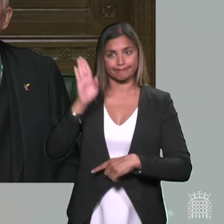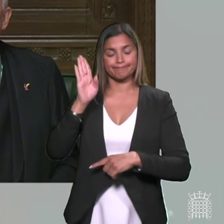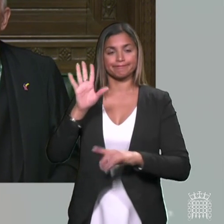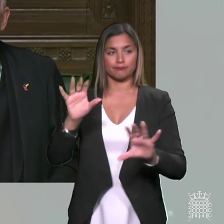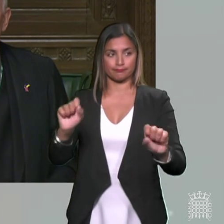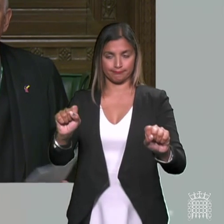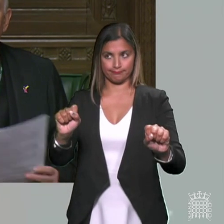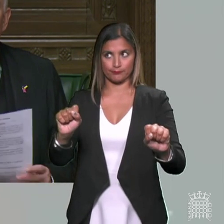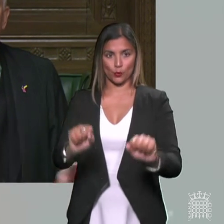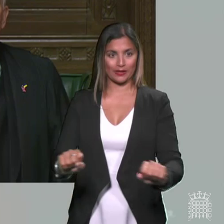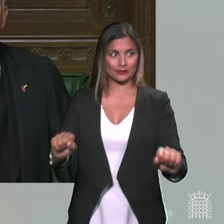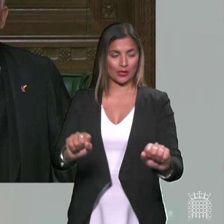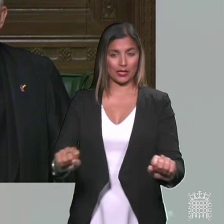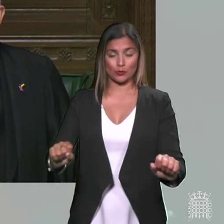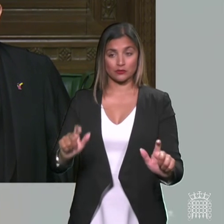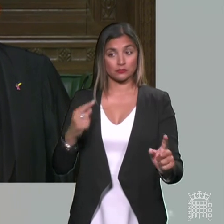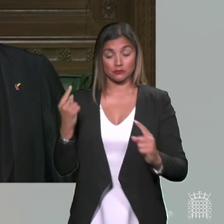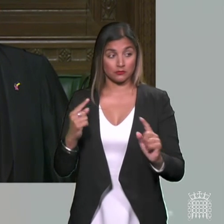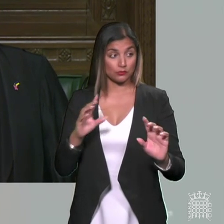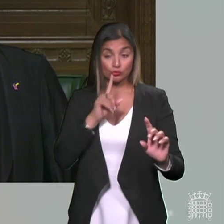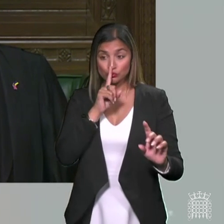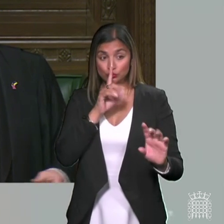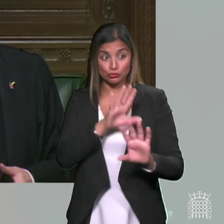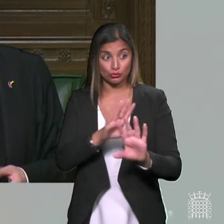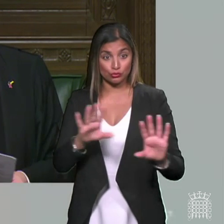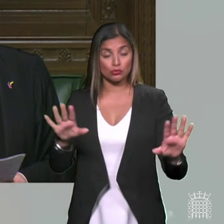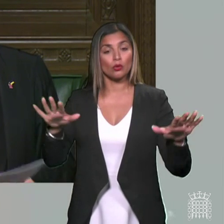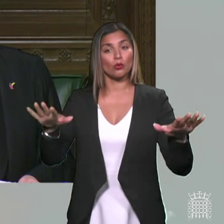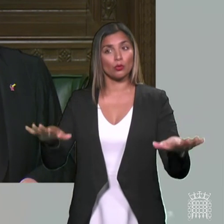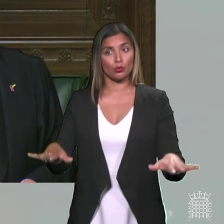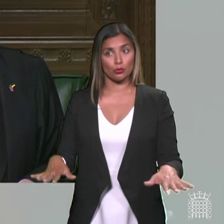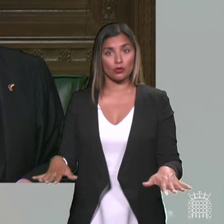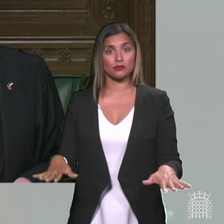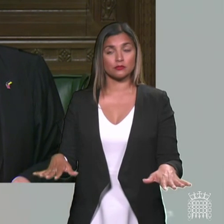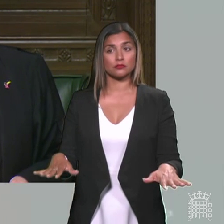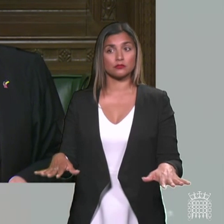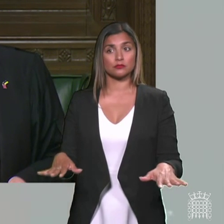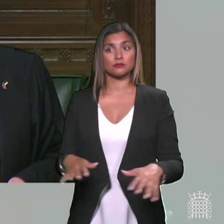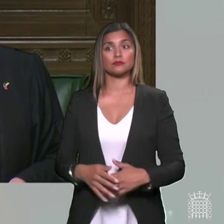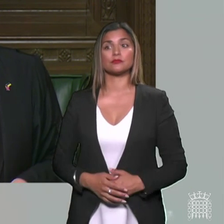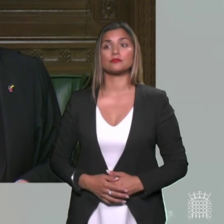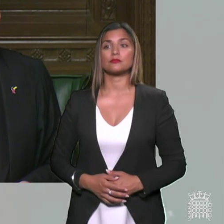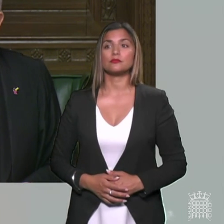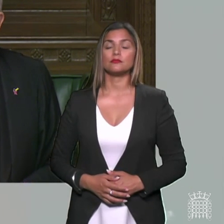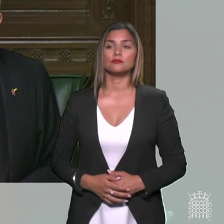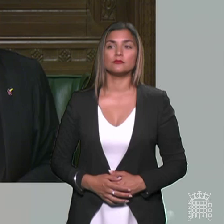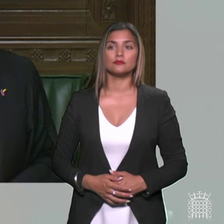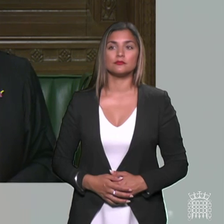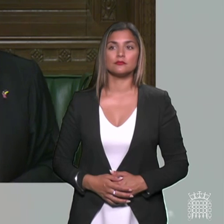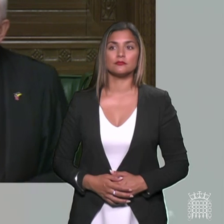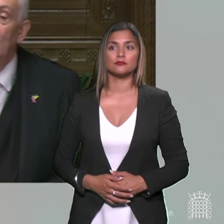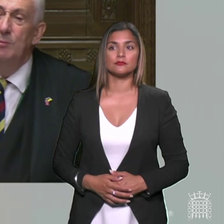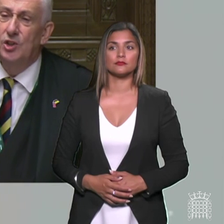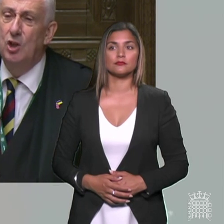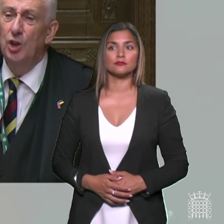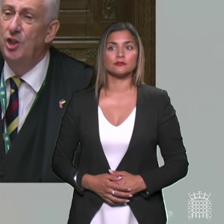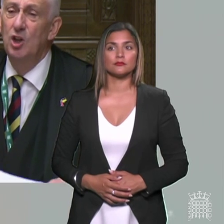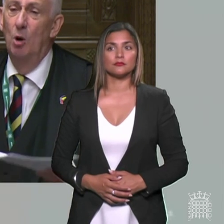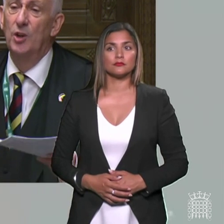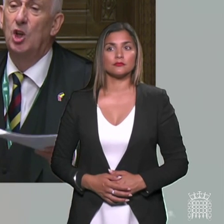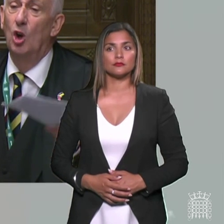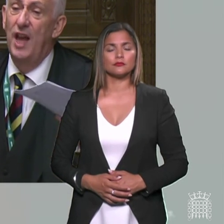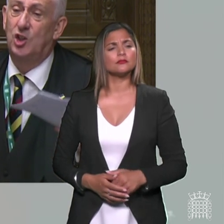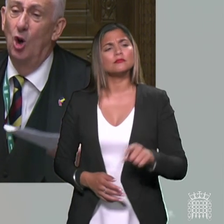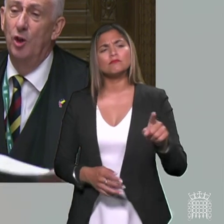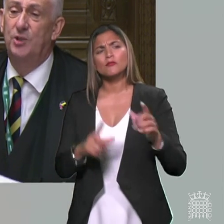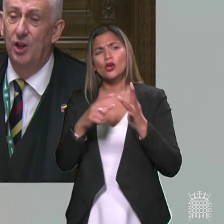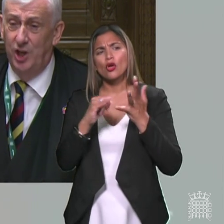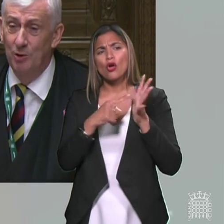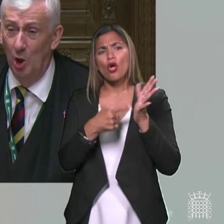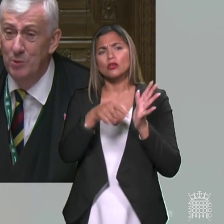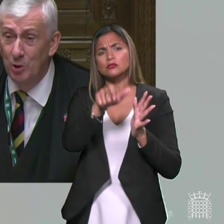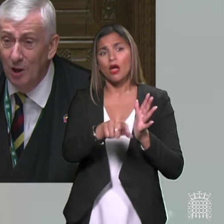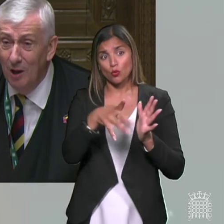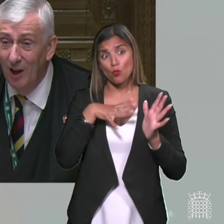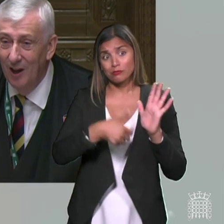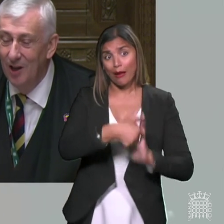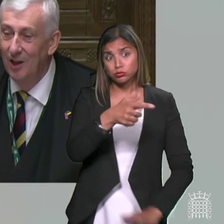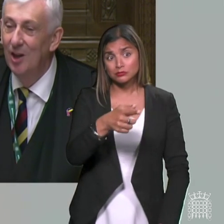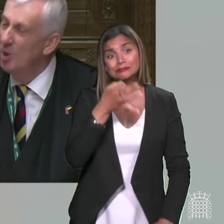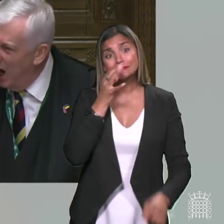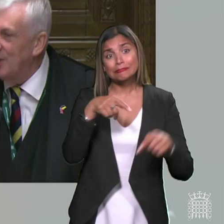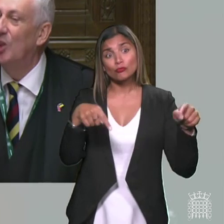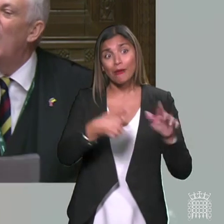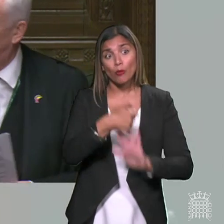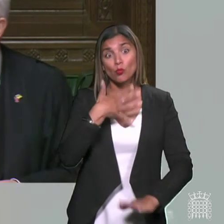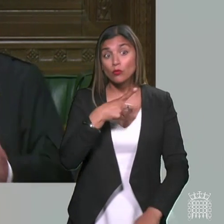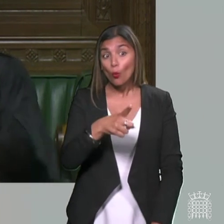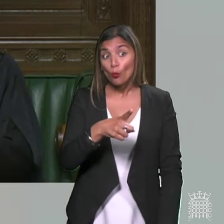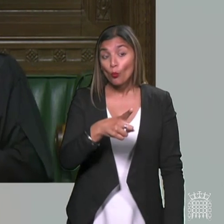Take them out. Serjeant, get them out! Now then, let us just see if we can— Mr Costa, you do not want to want to escort them to the Tea Room, do you?